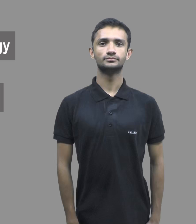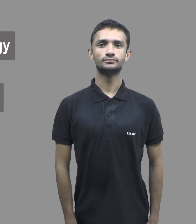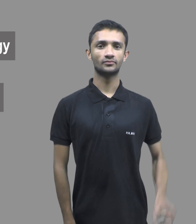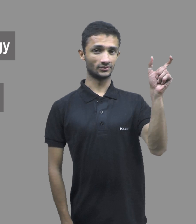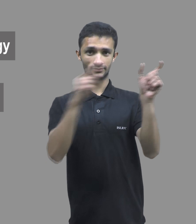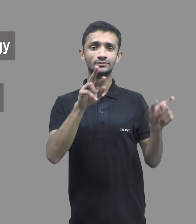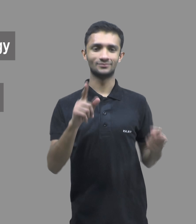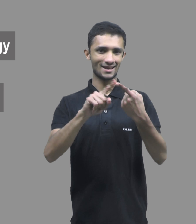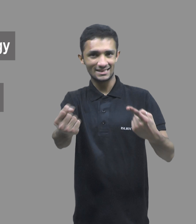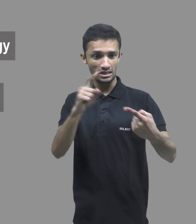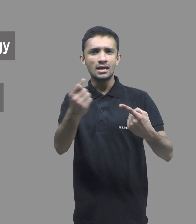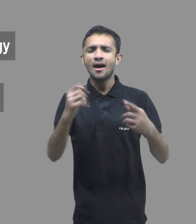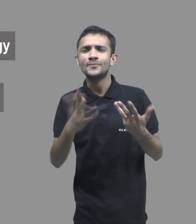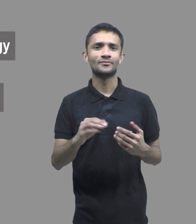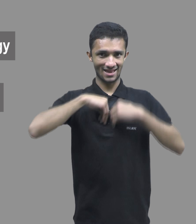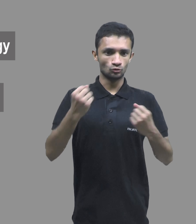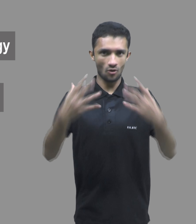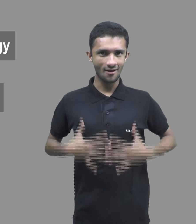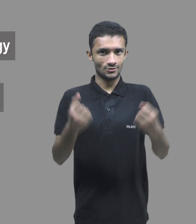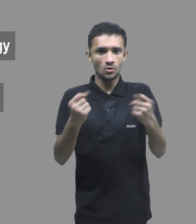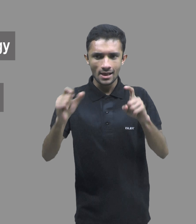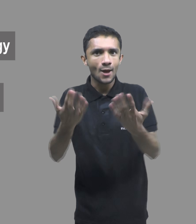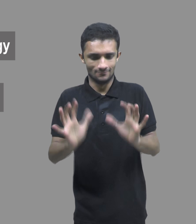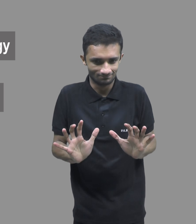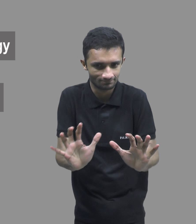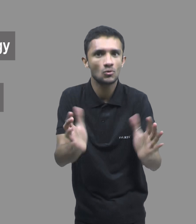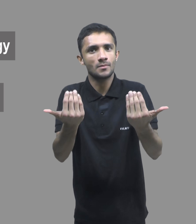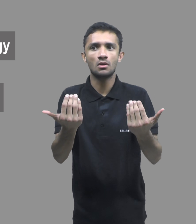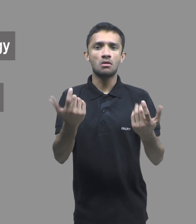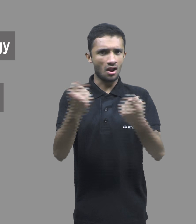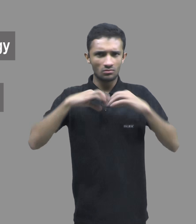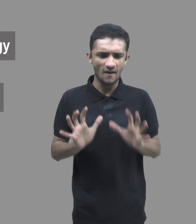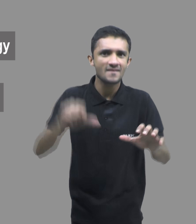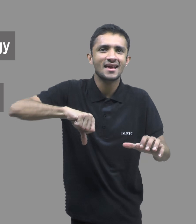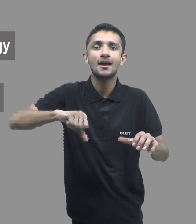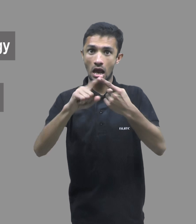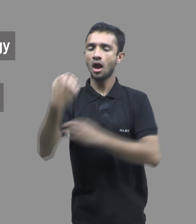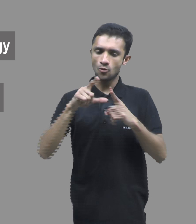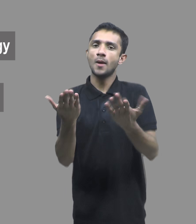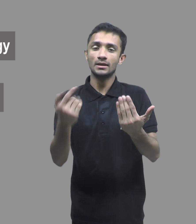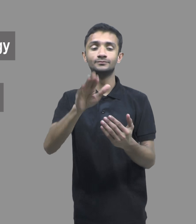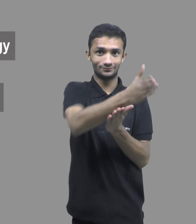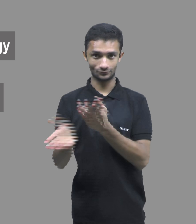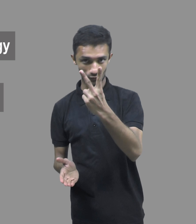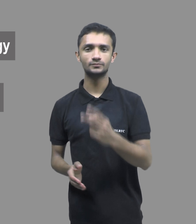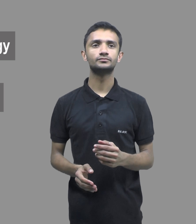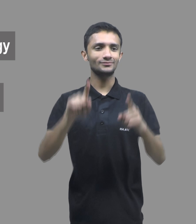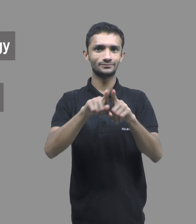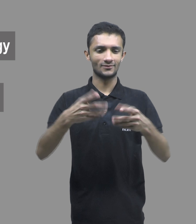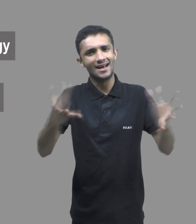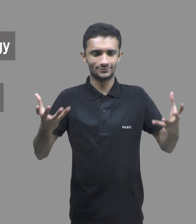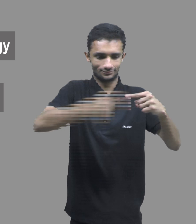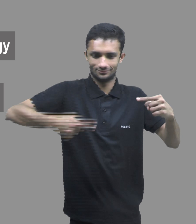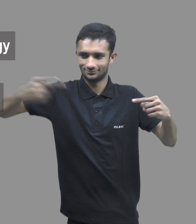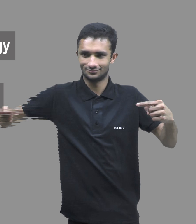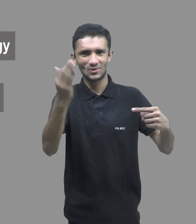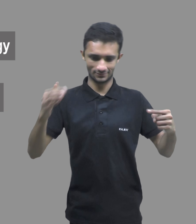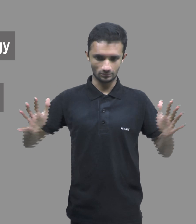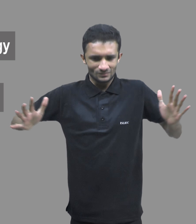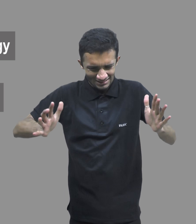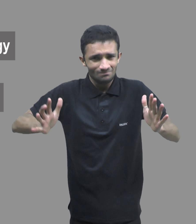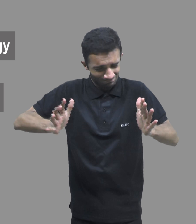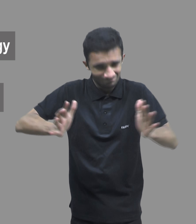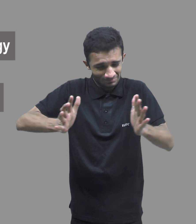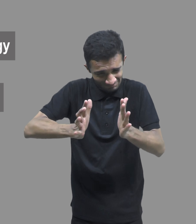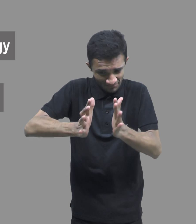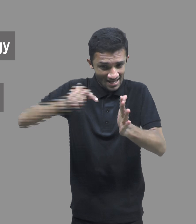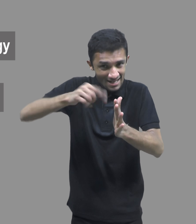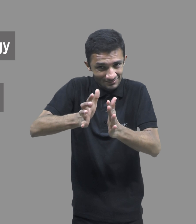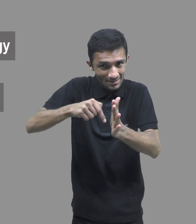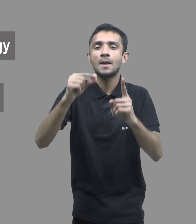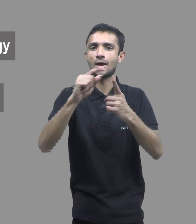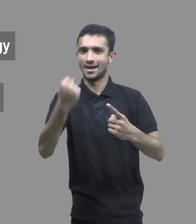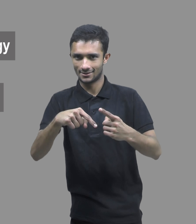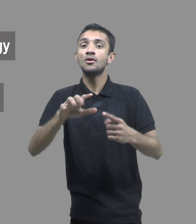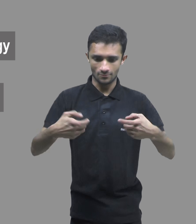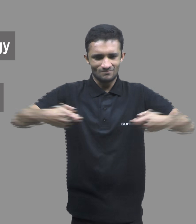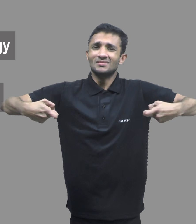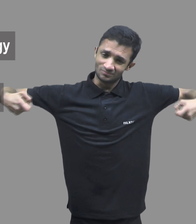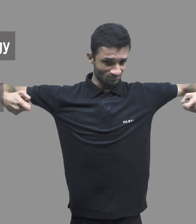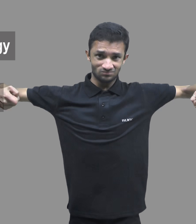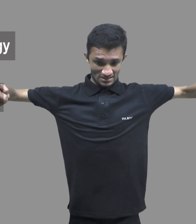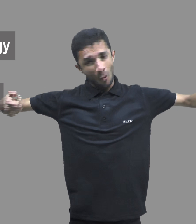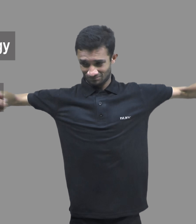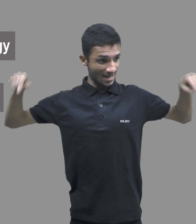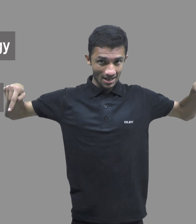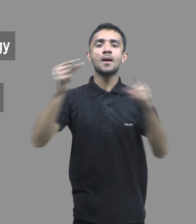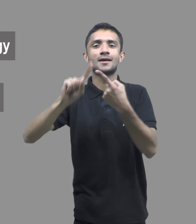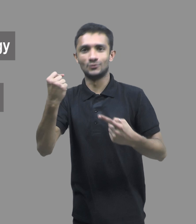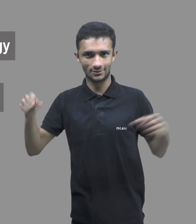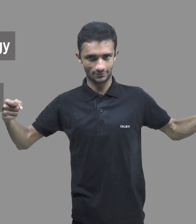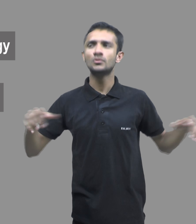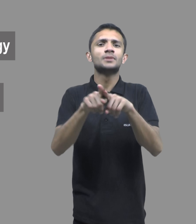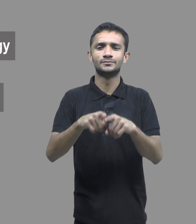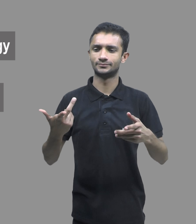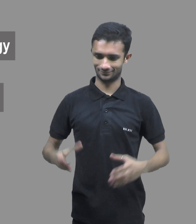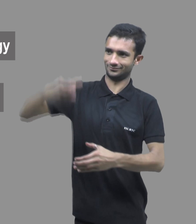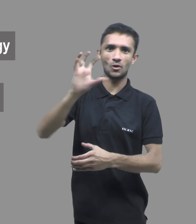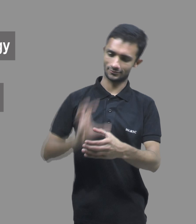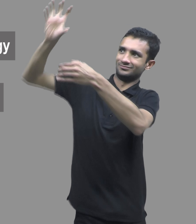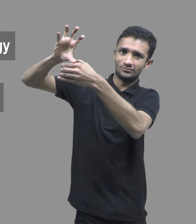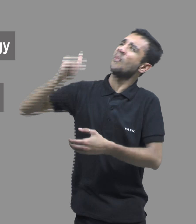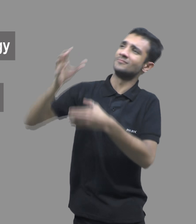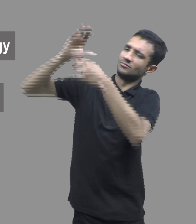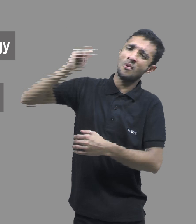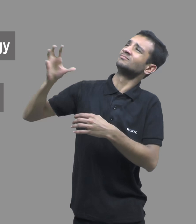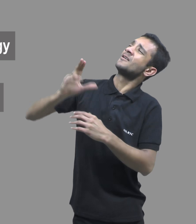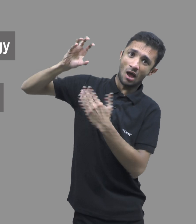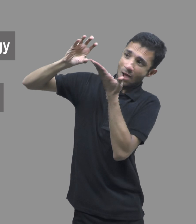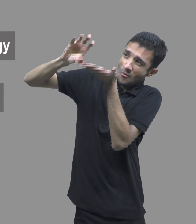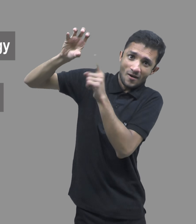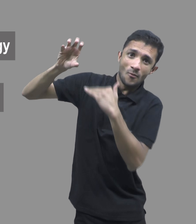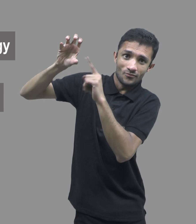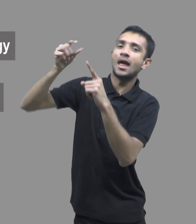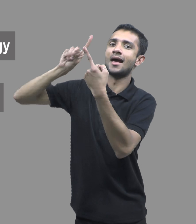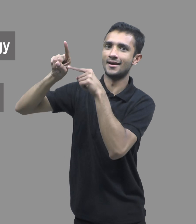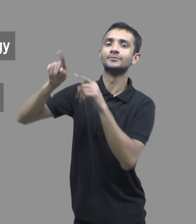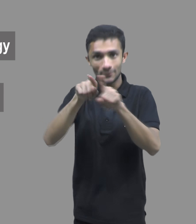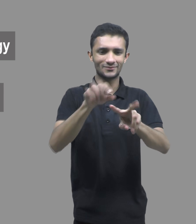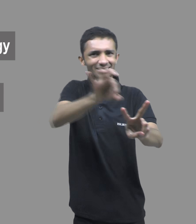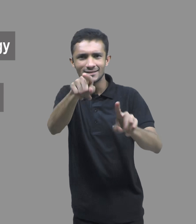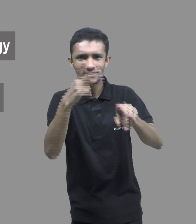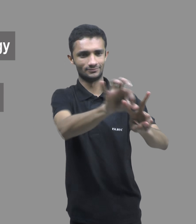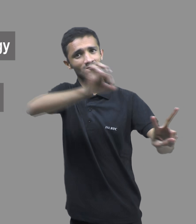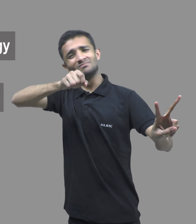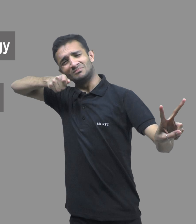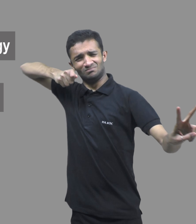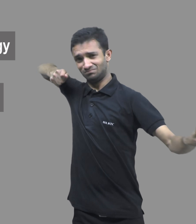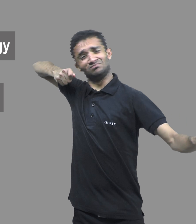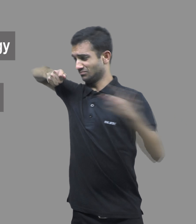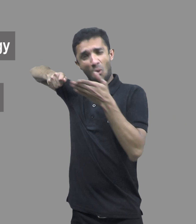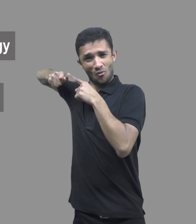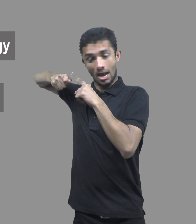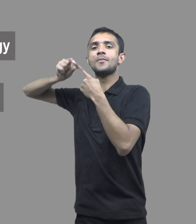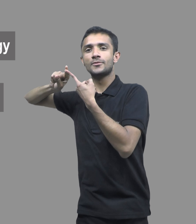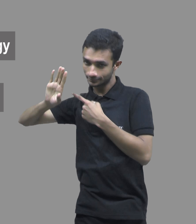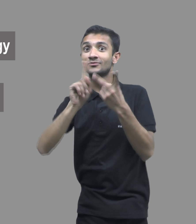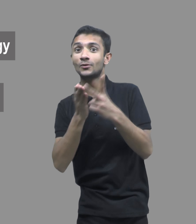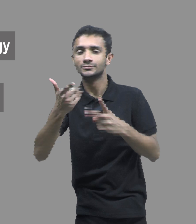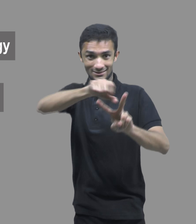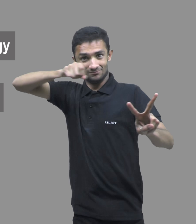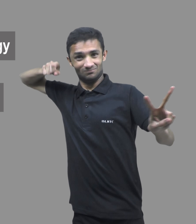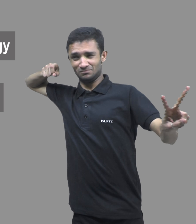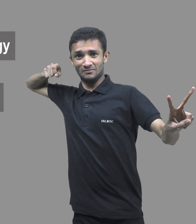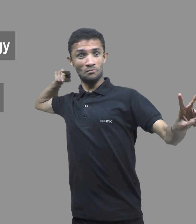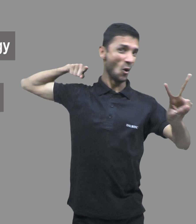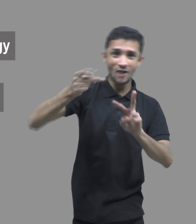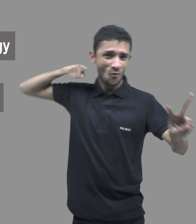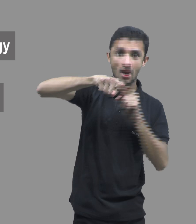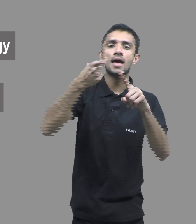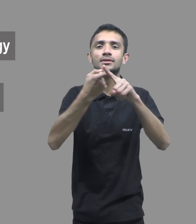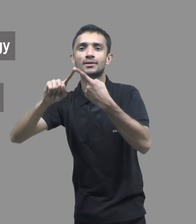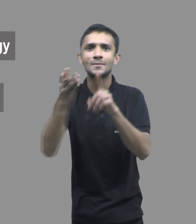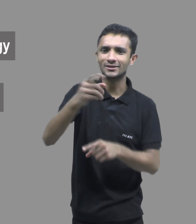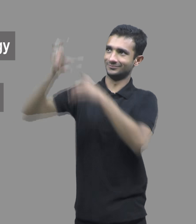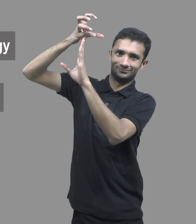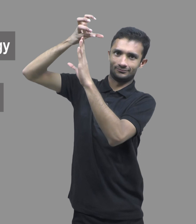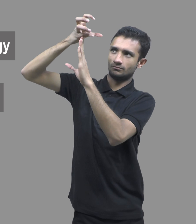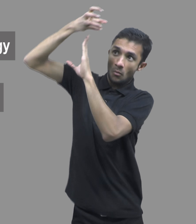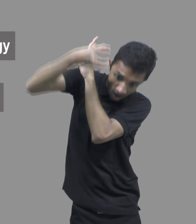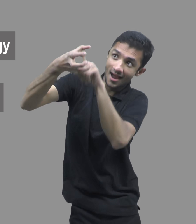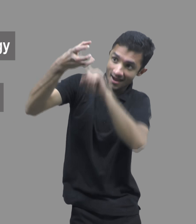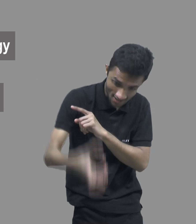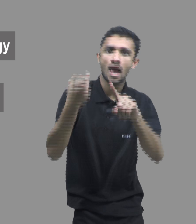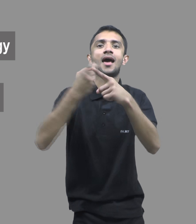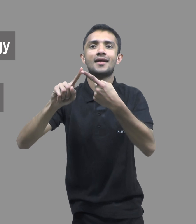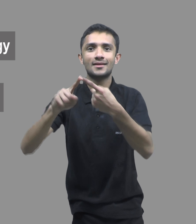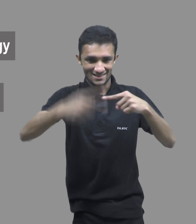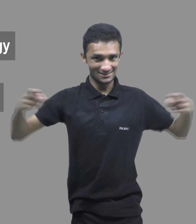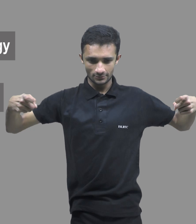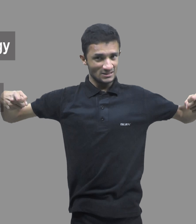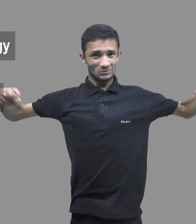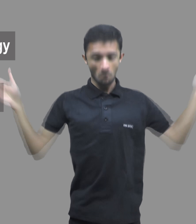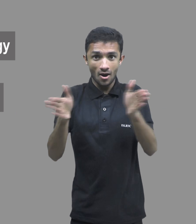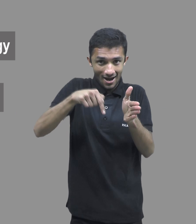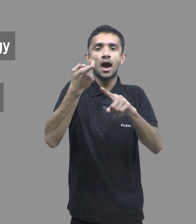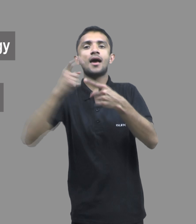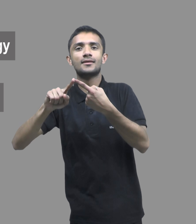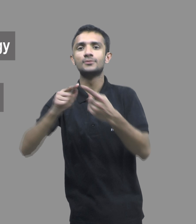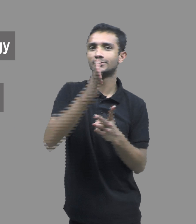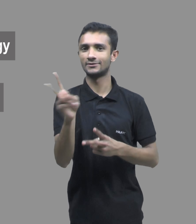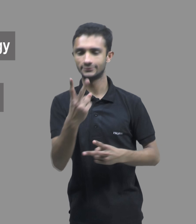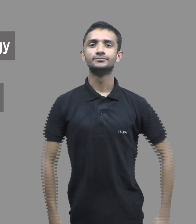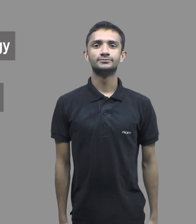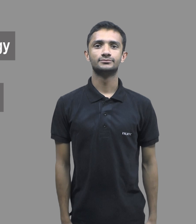Potential Energy and Kinetic Energy